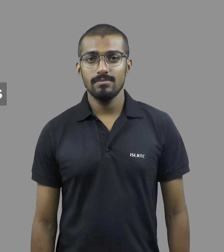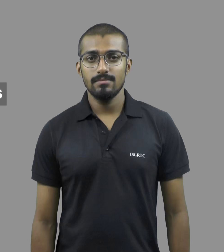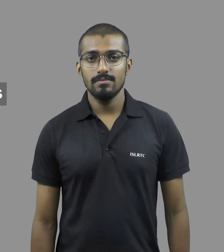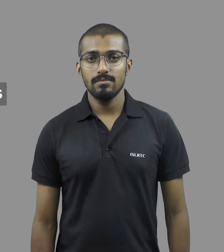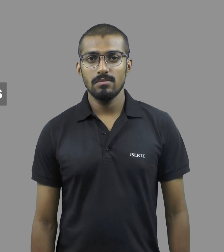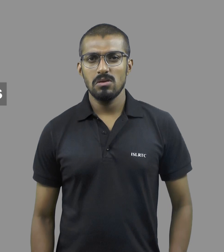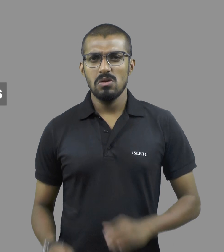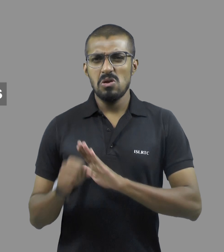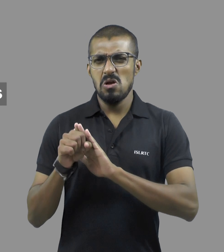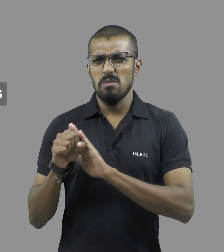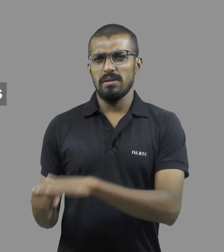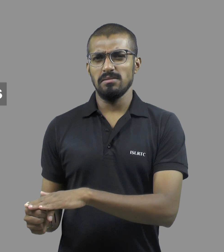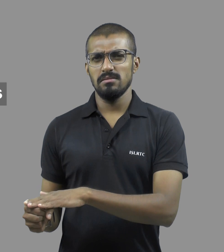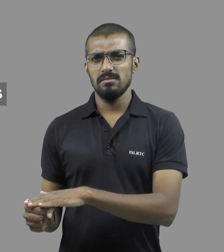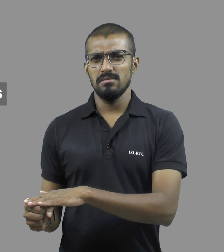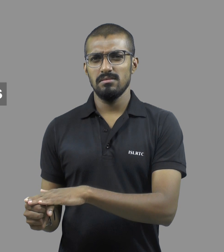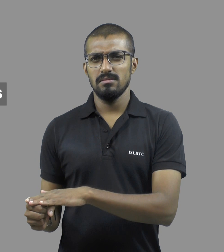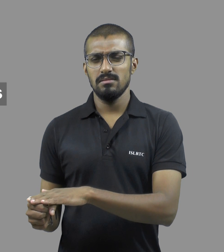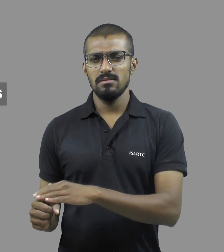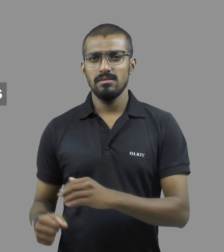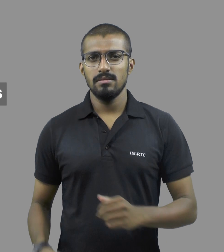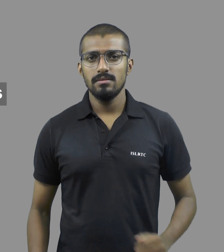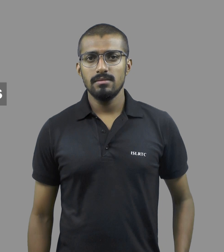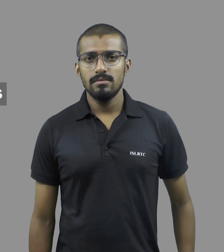Oppress Subjugate Suppress